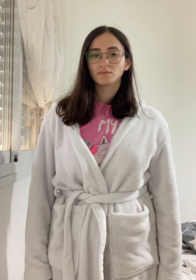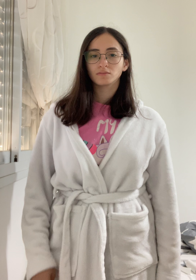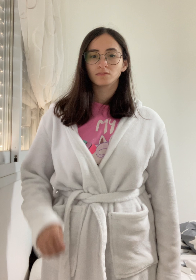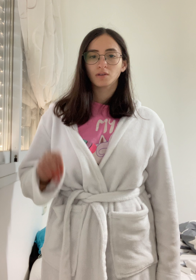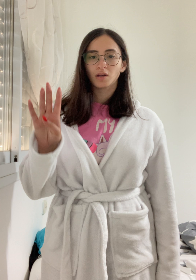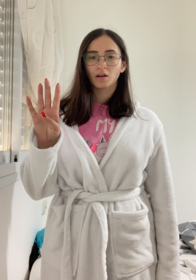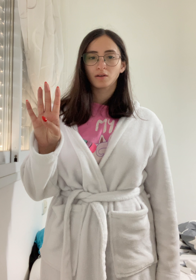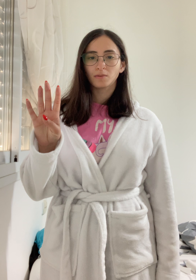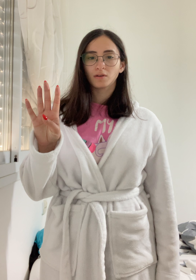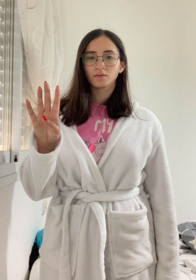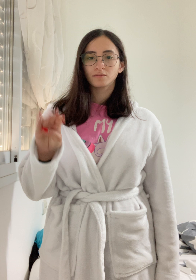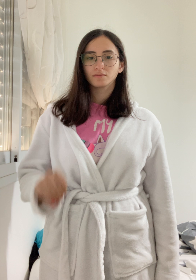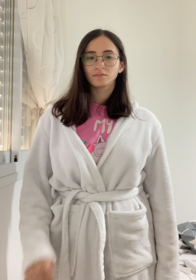ארבע